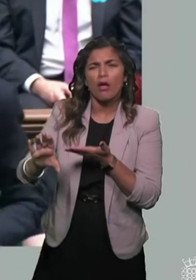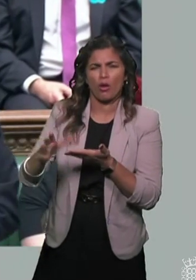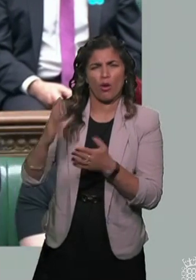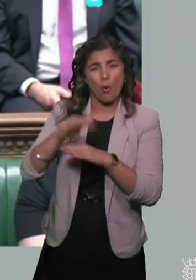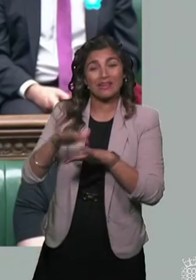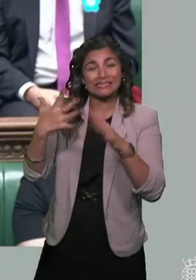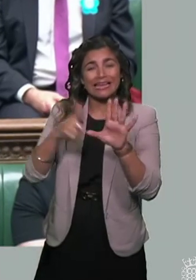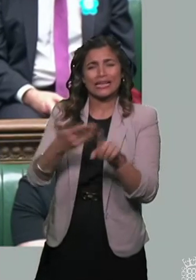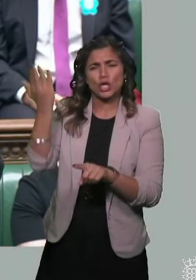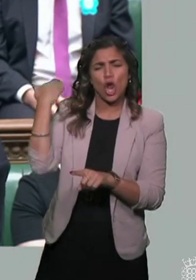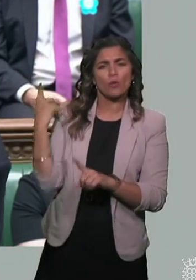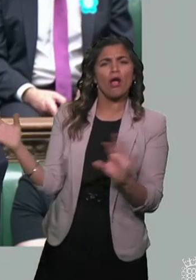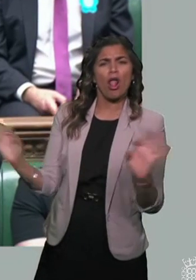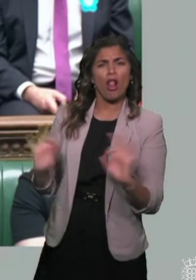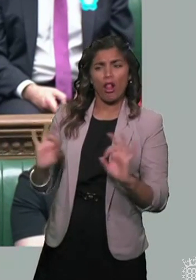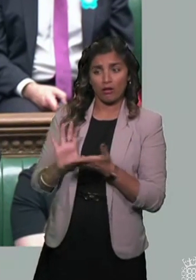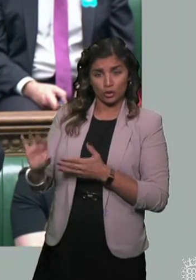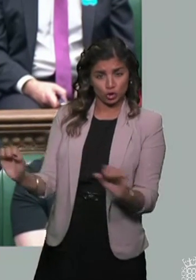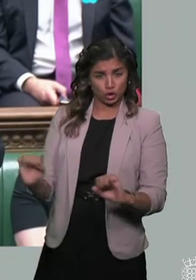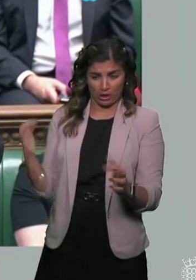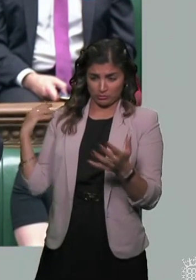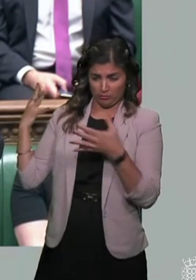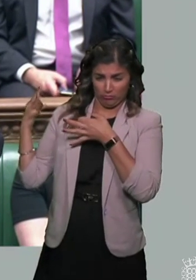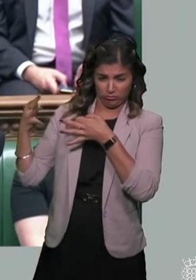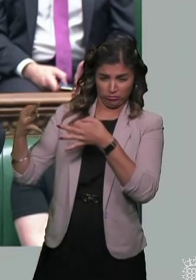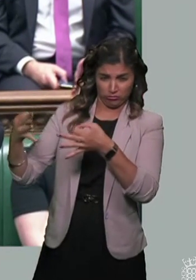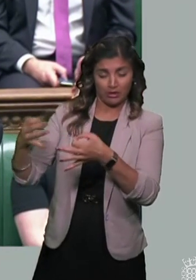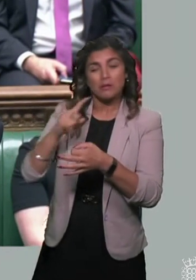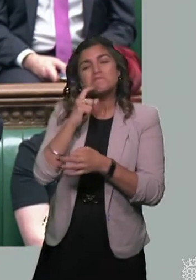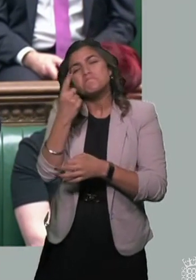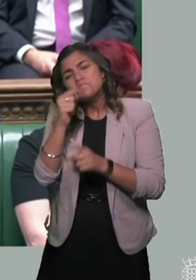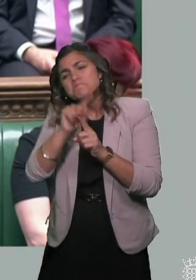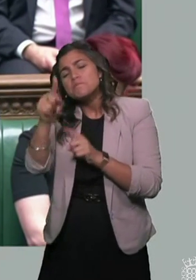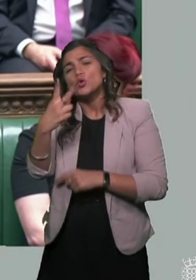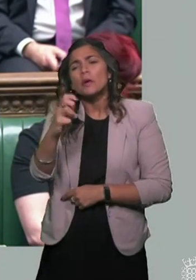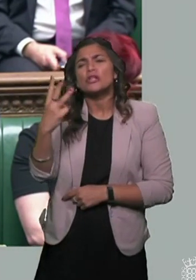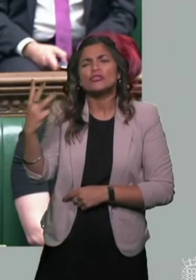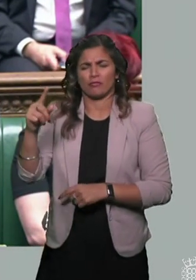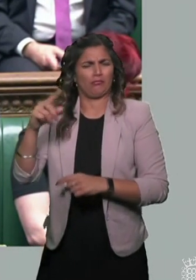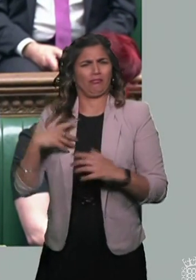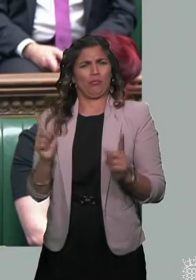The plan is to deliver it maybe in 2023. But I want to ask him about his actions.